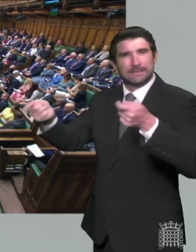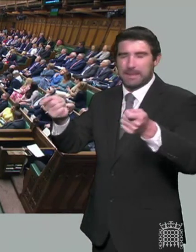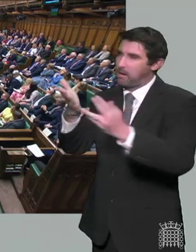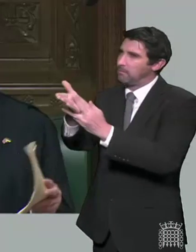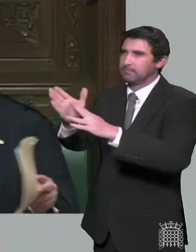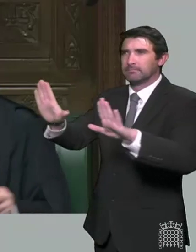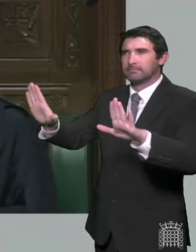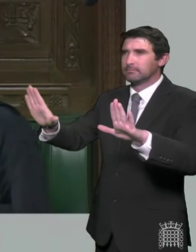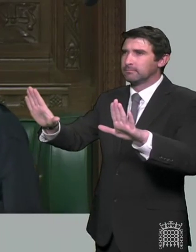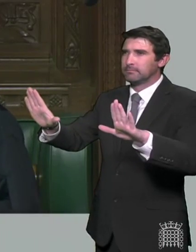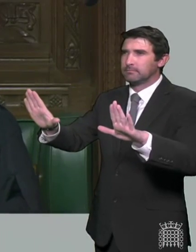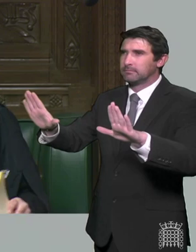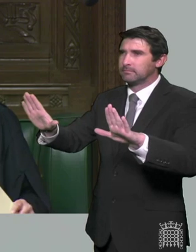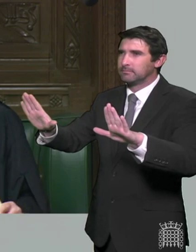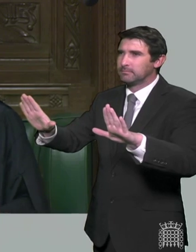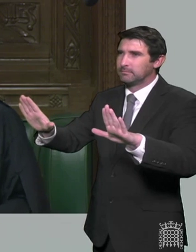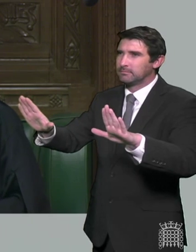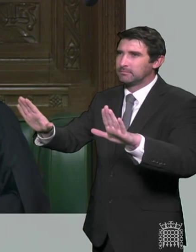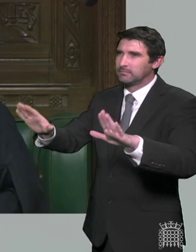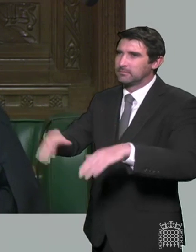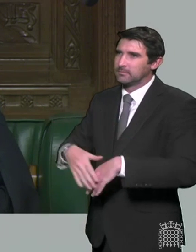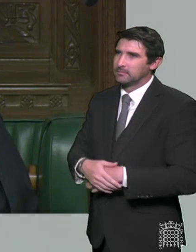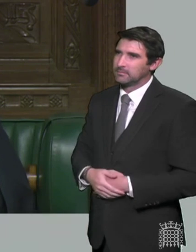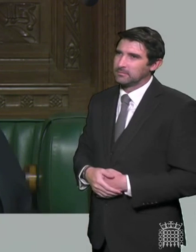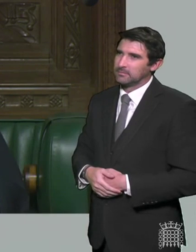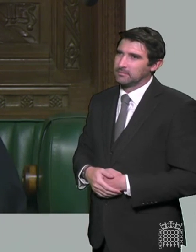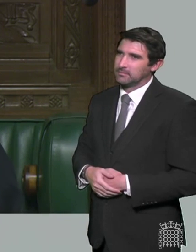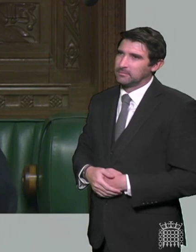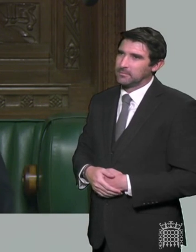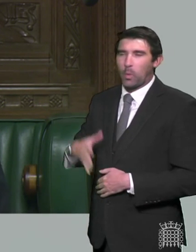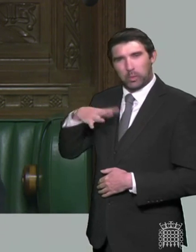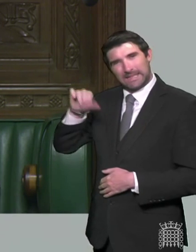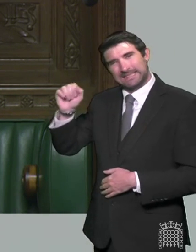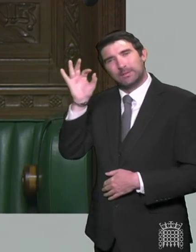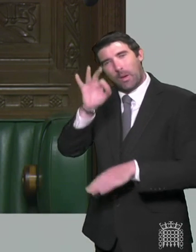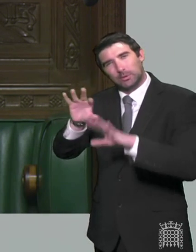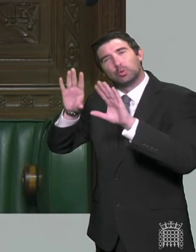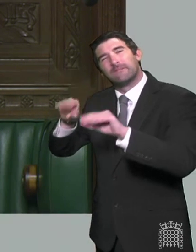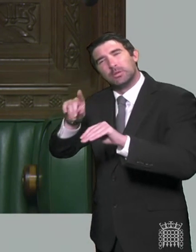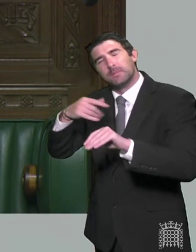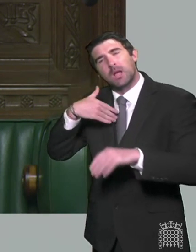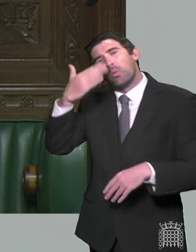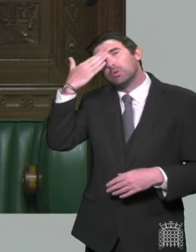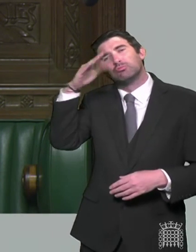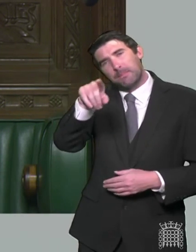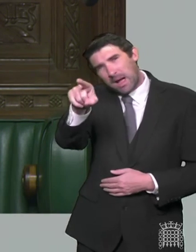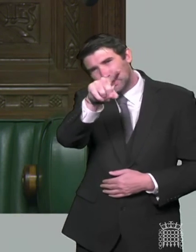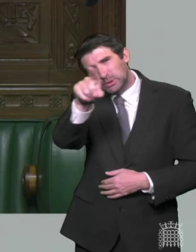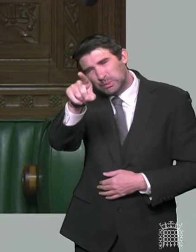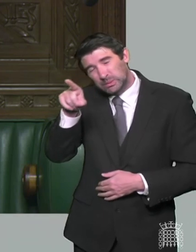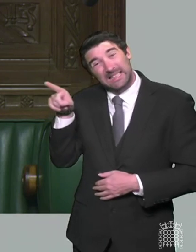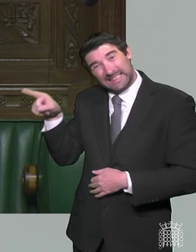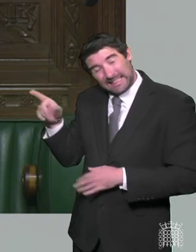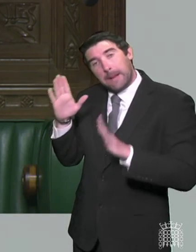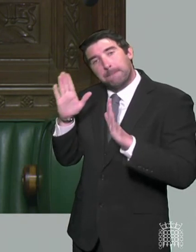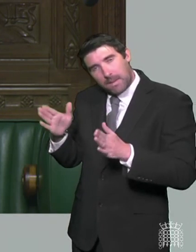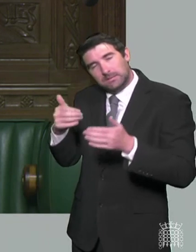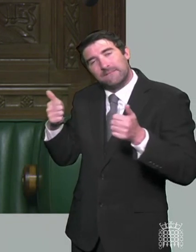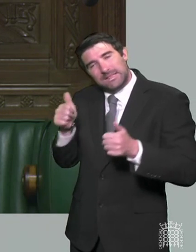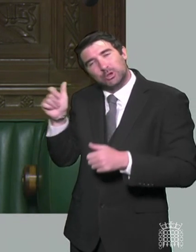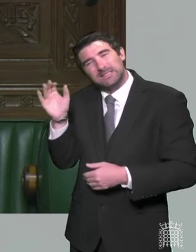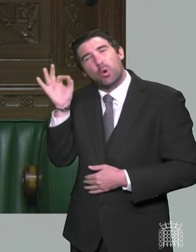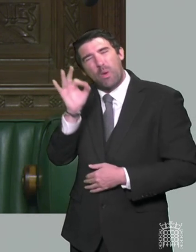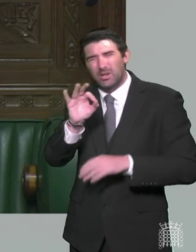Order. I think we need to get to the end of the question, but I will just remind honourable Members that I will hear the end of the question in silence.